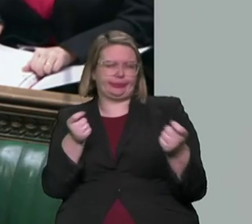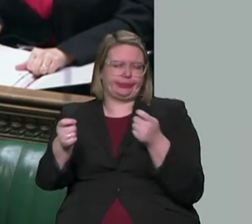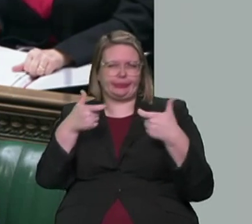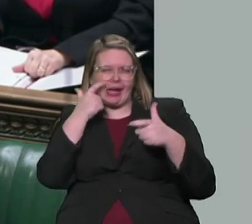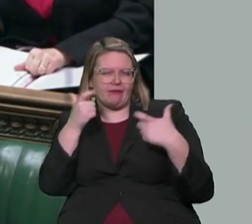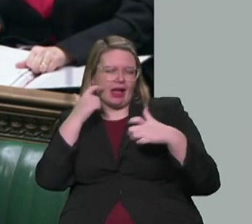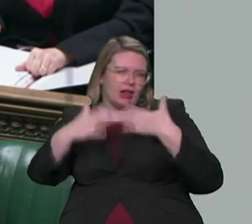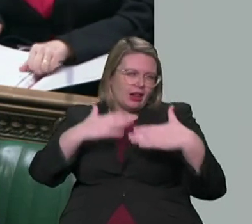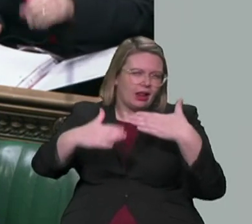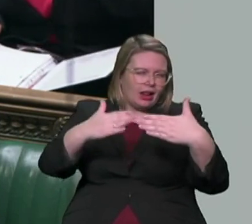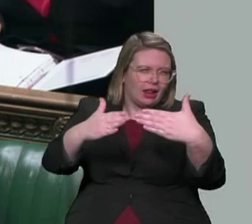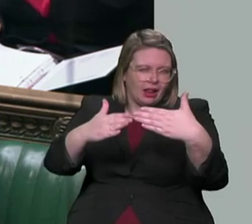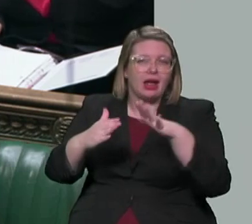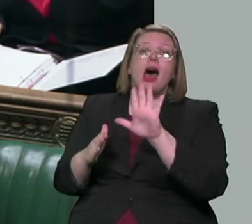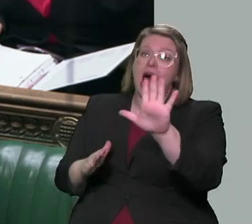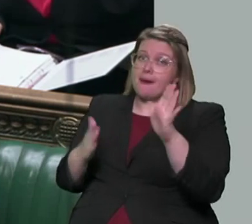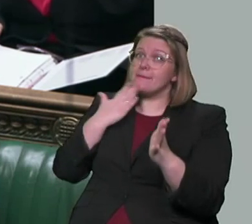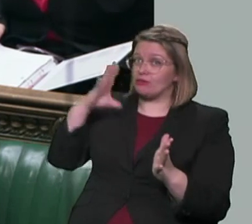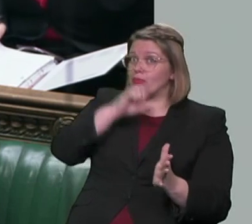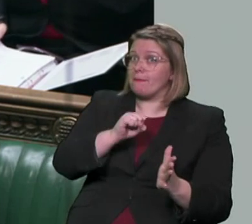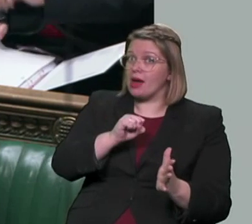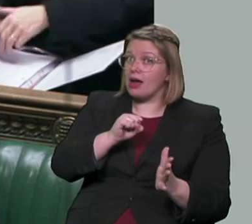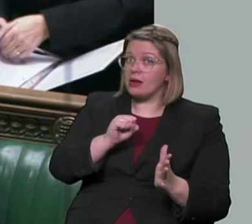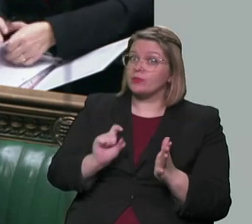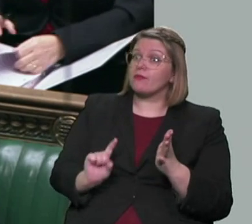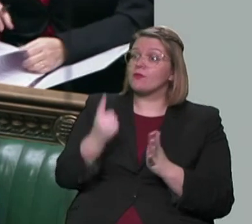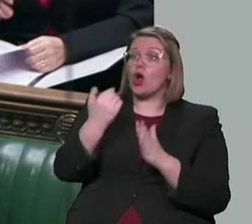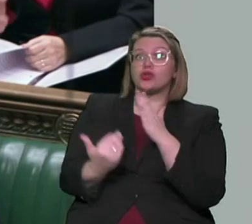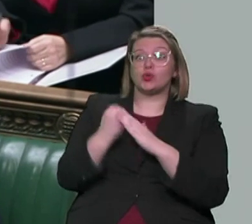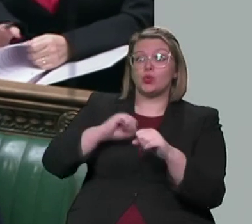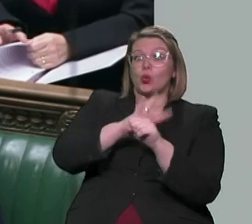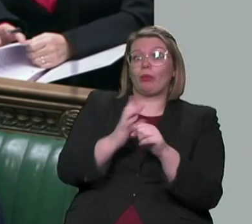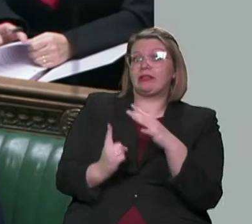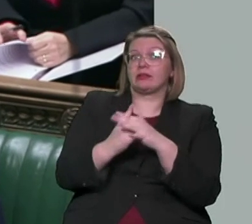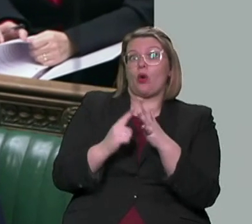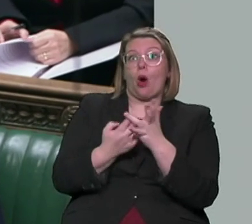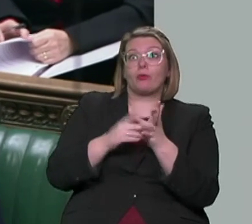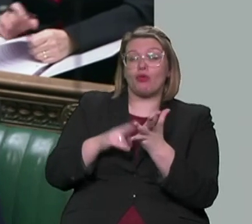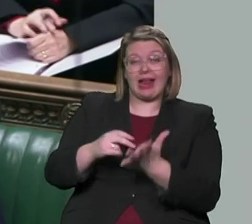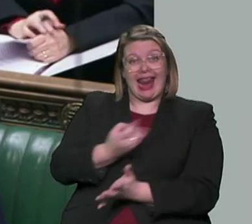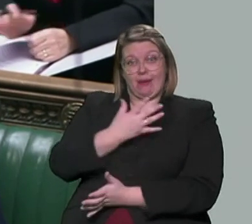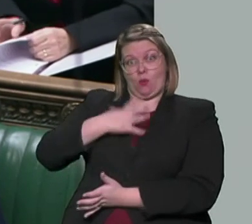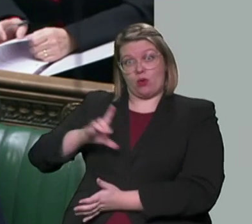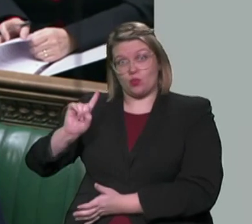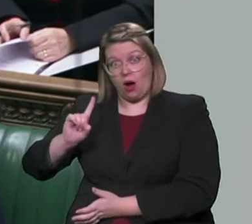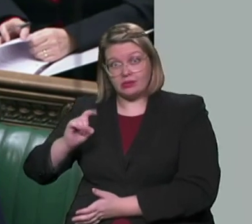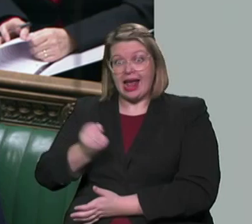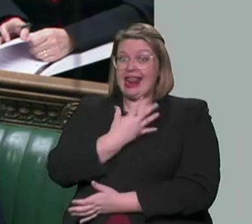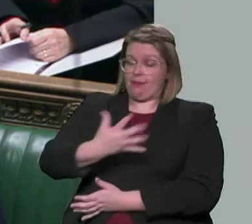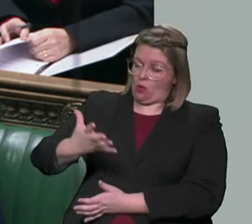Never let it be forgotten that when omicron presented itself, what did they vote for?